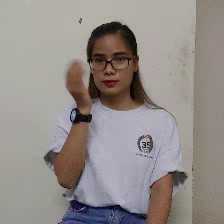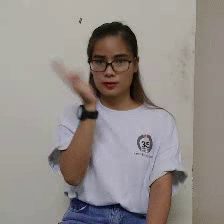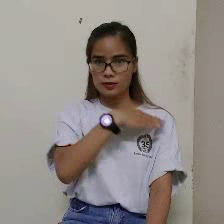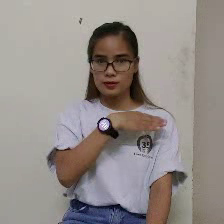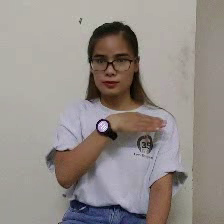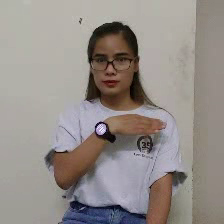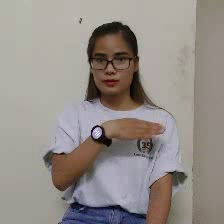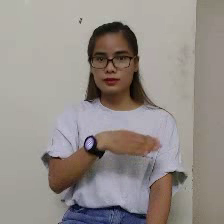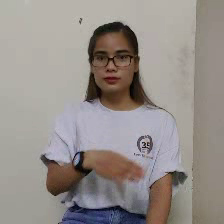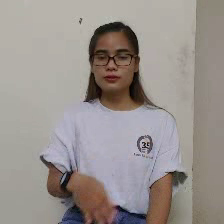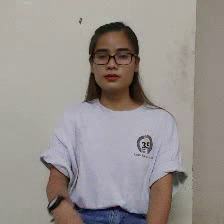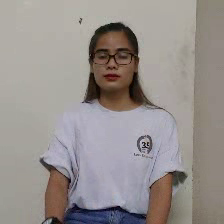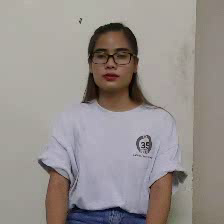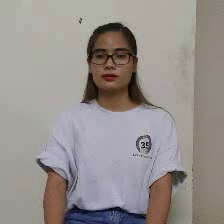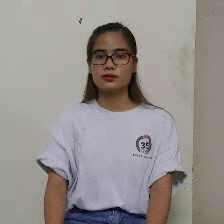Nói xấu